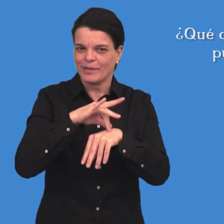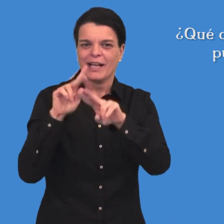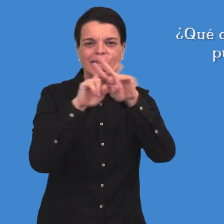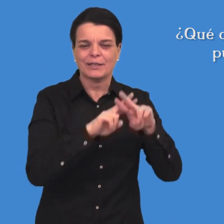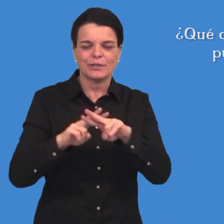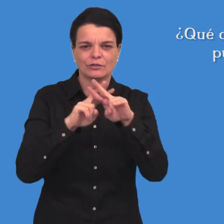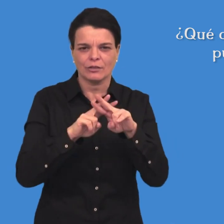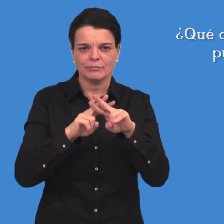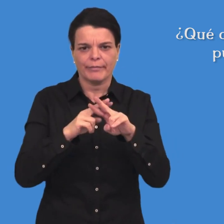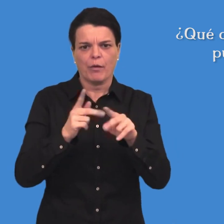revisar